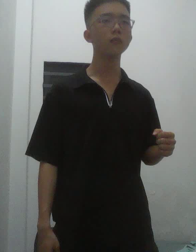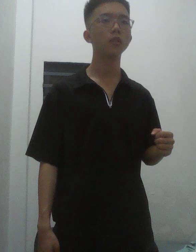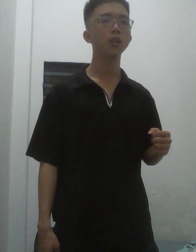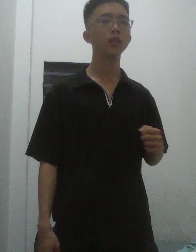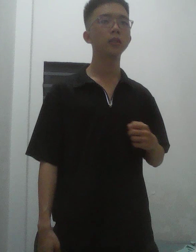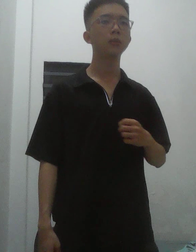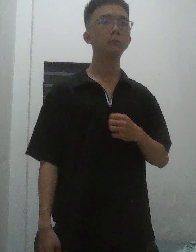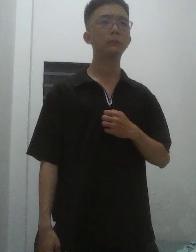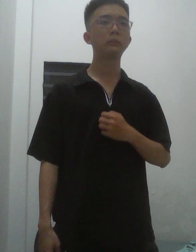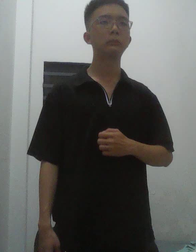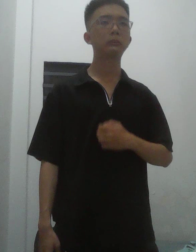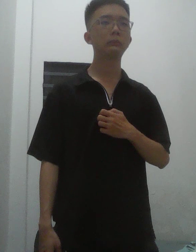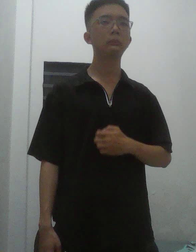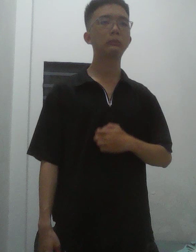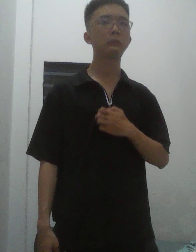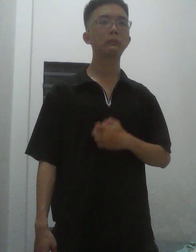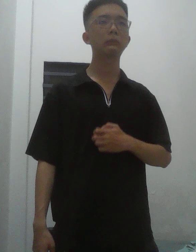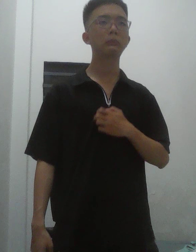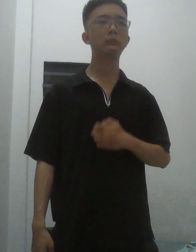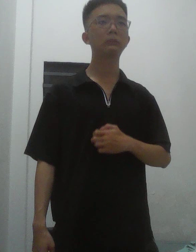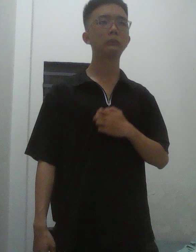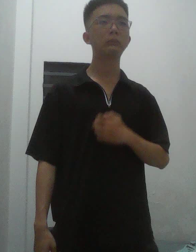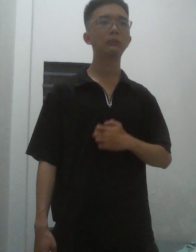ghen